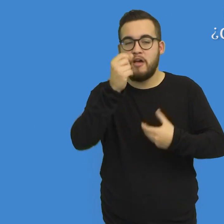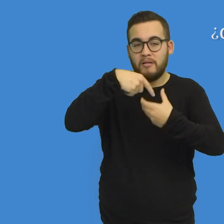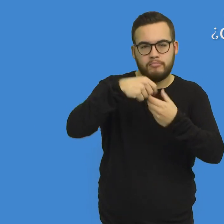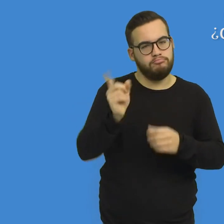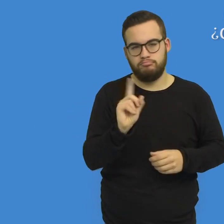dentro